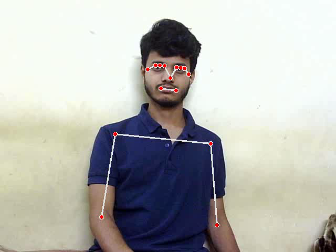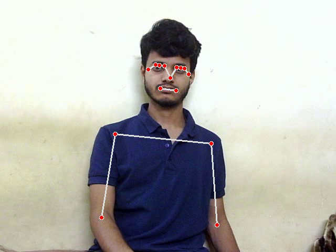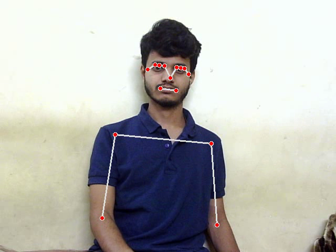mother